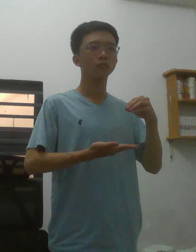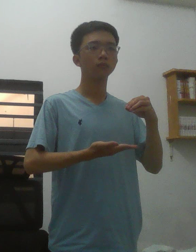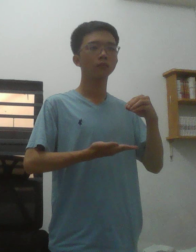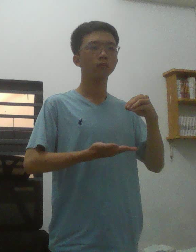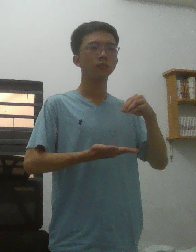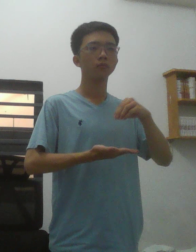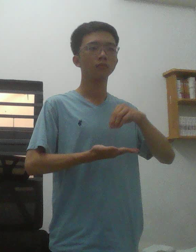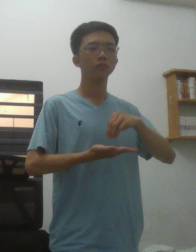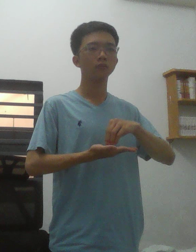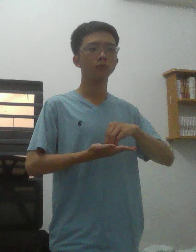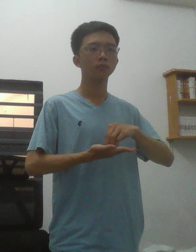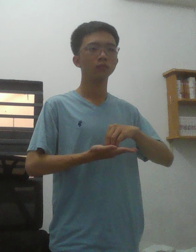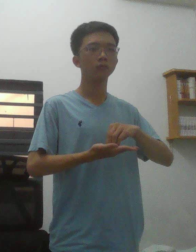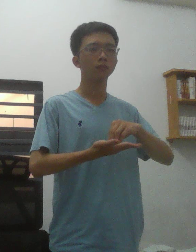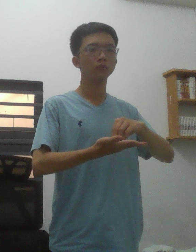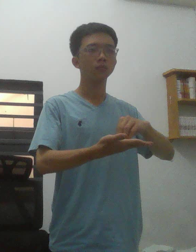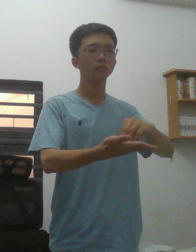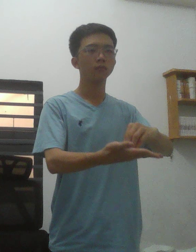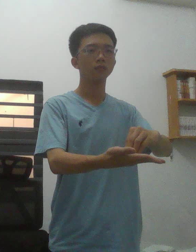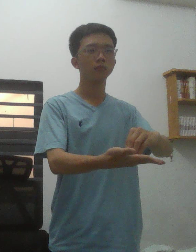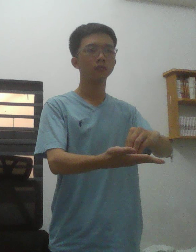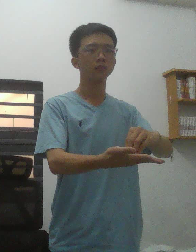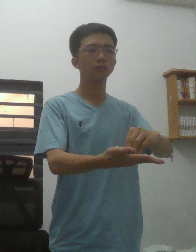san pham